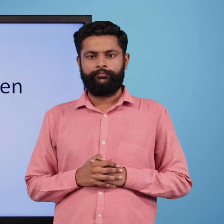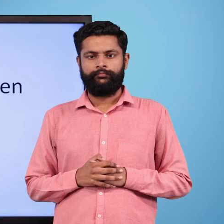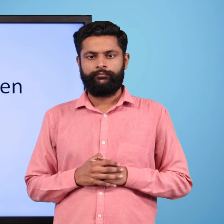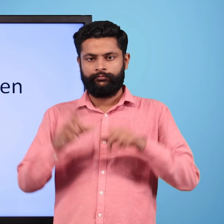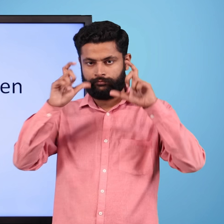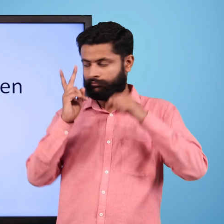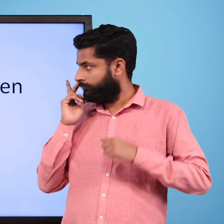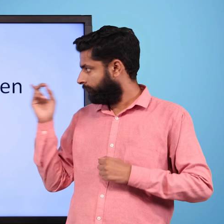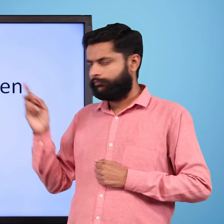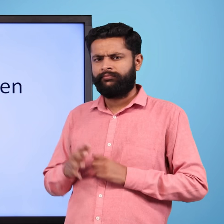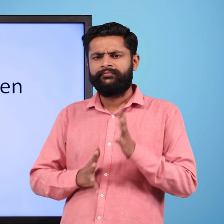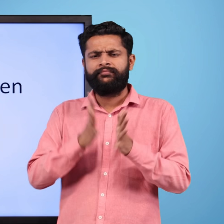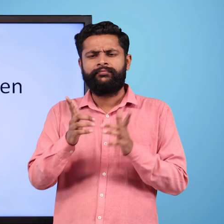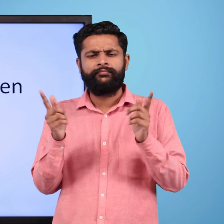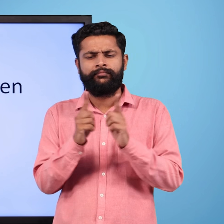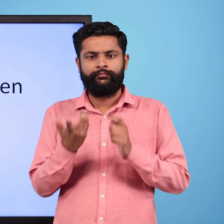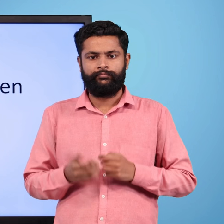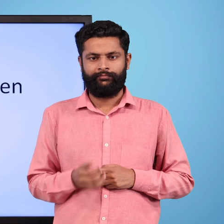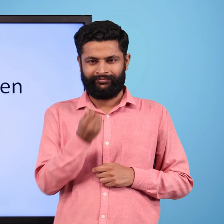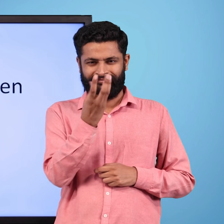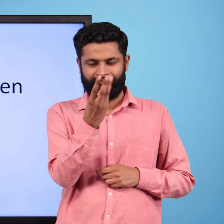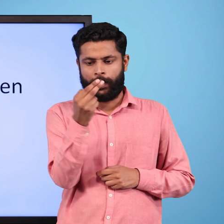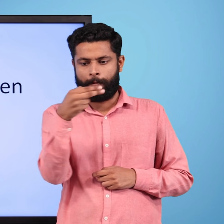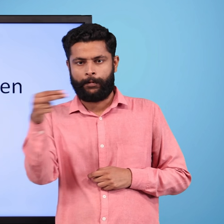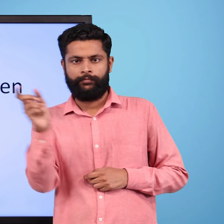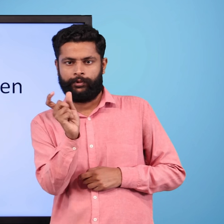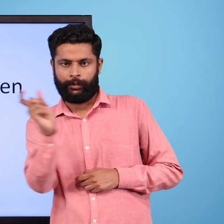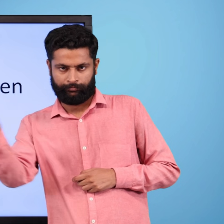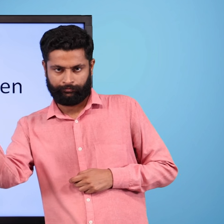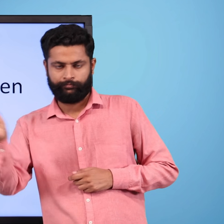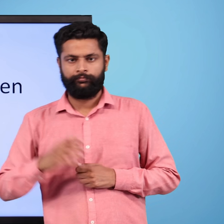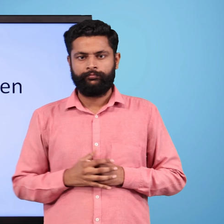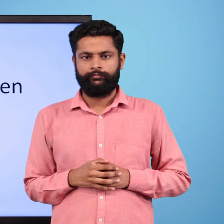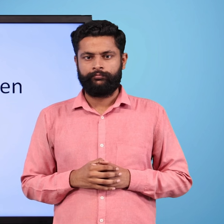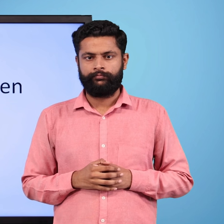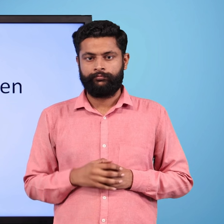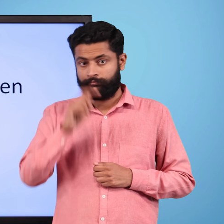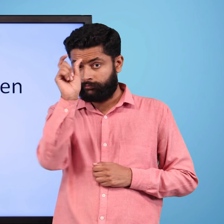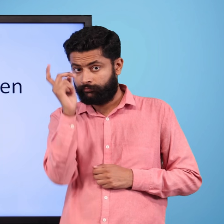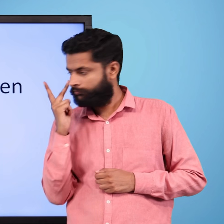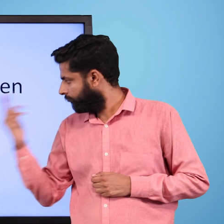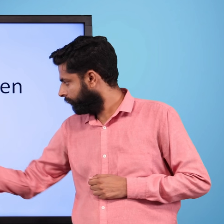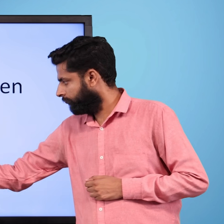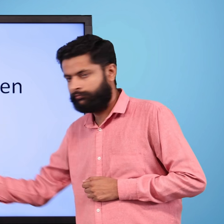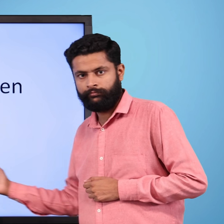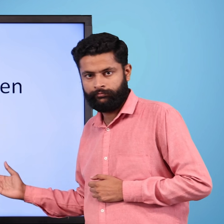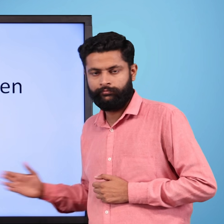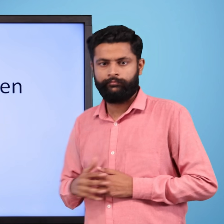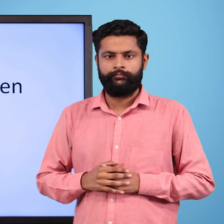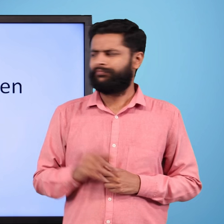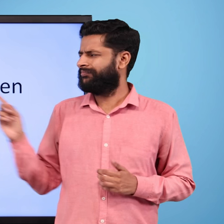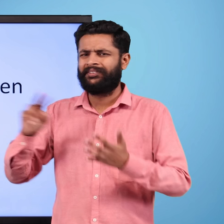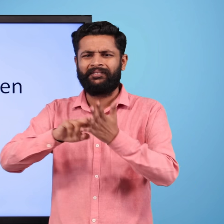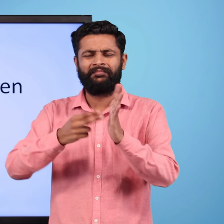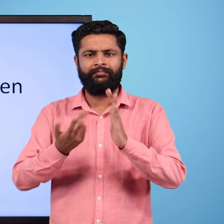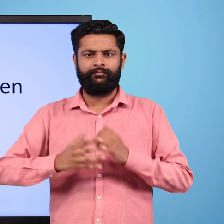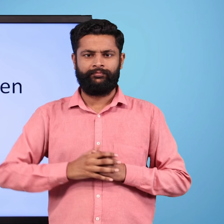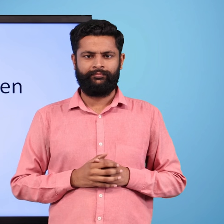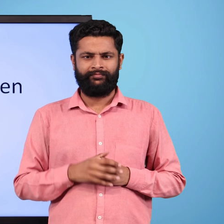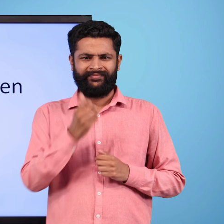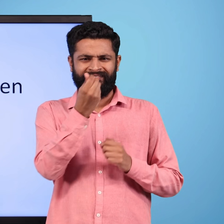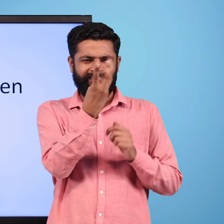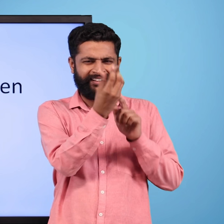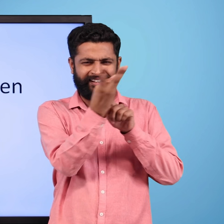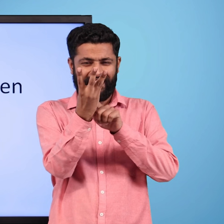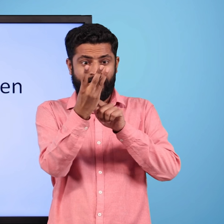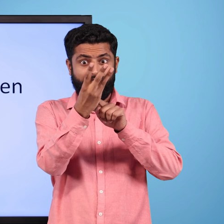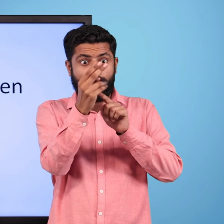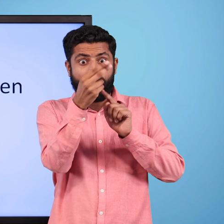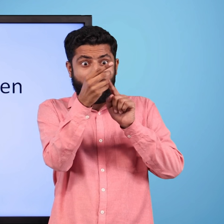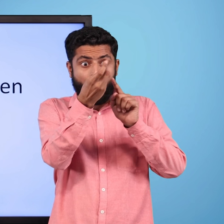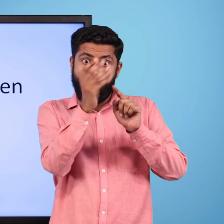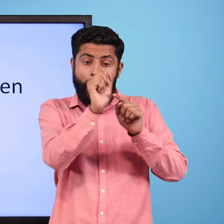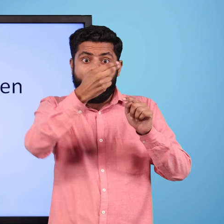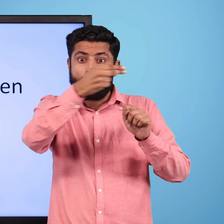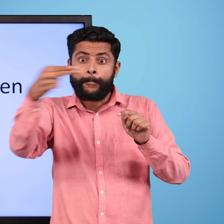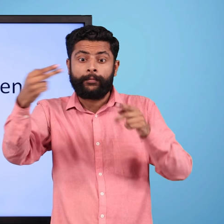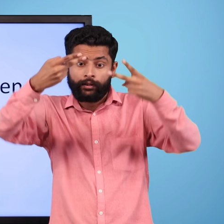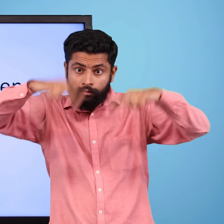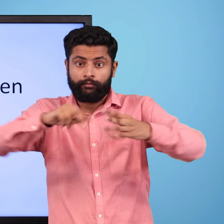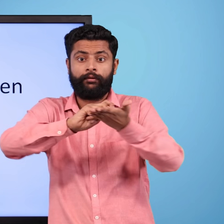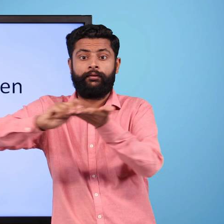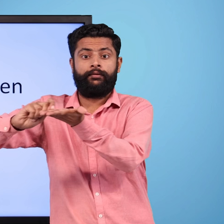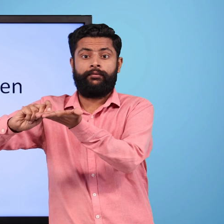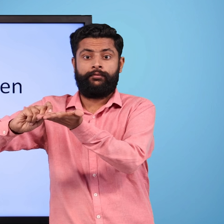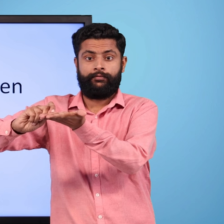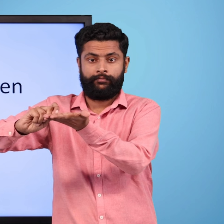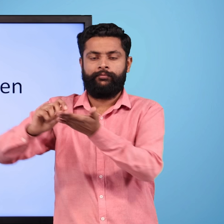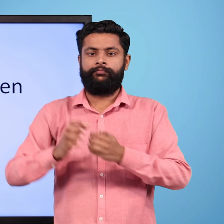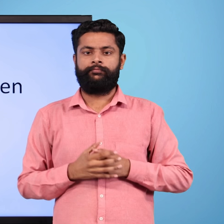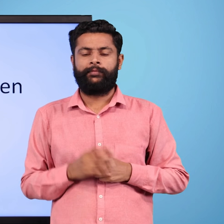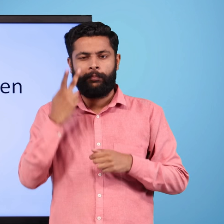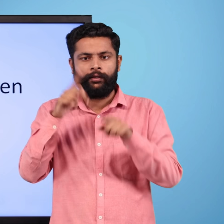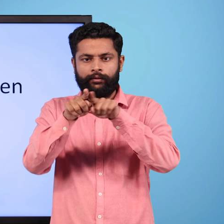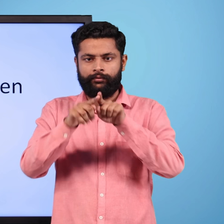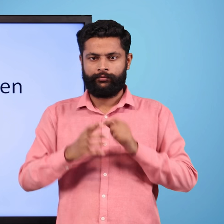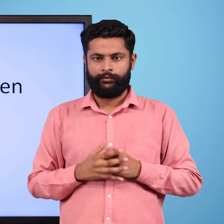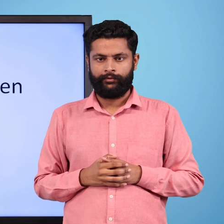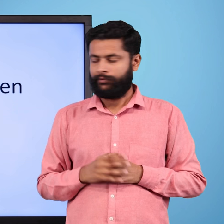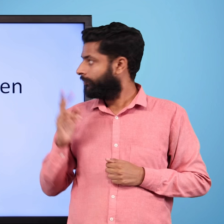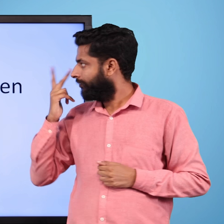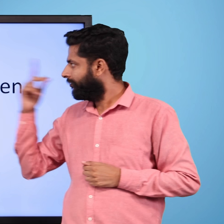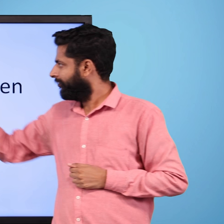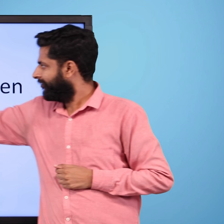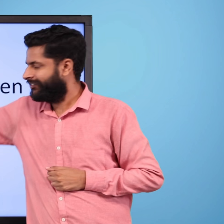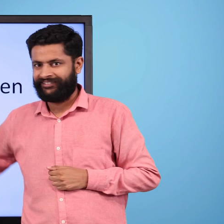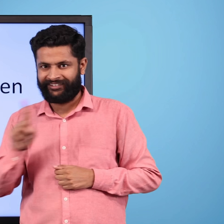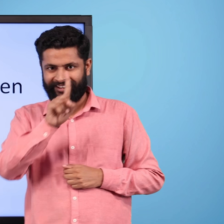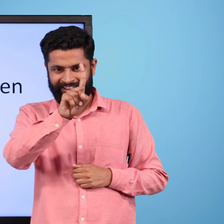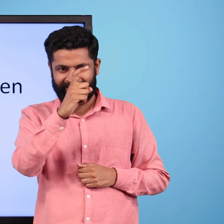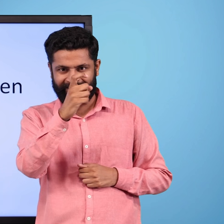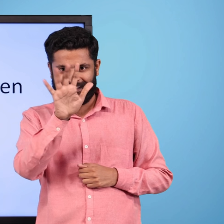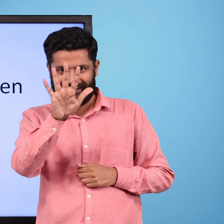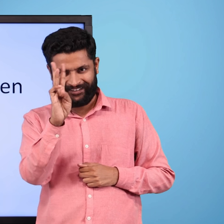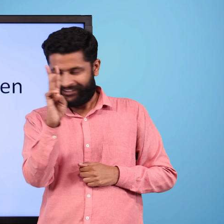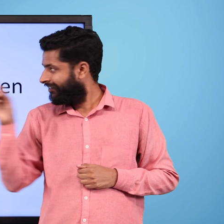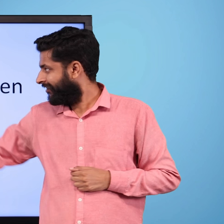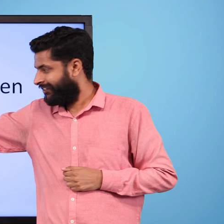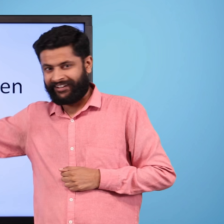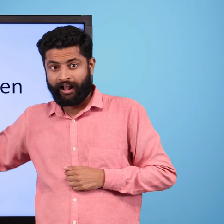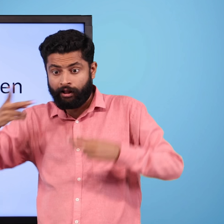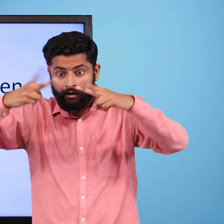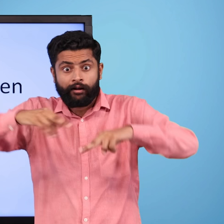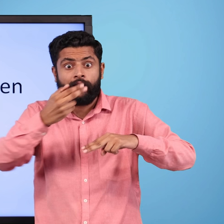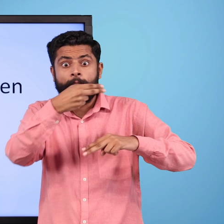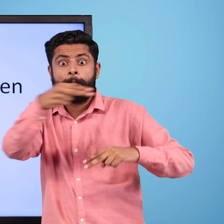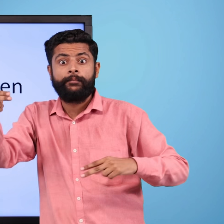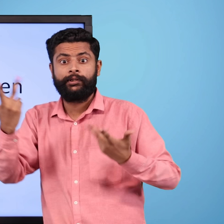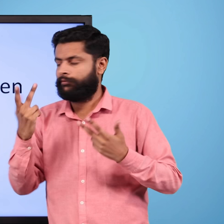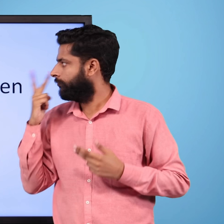Number name This is the sign for number name. It refers to the names of numbers. For example, the number name of the number 1,753